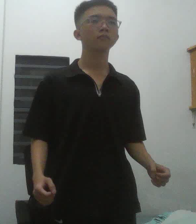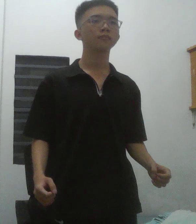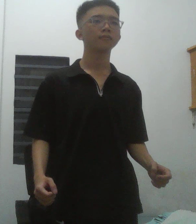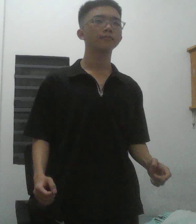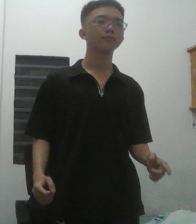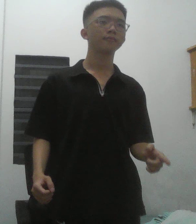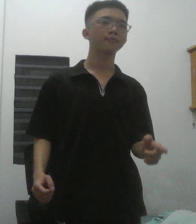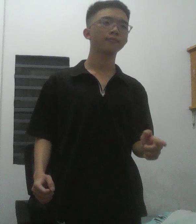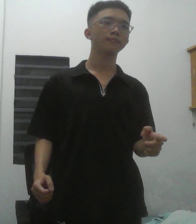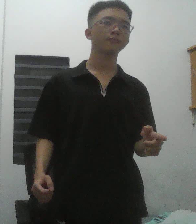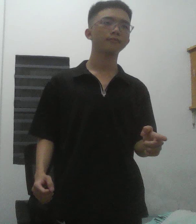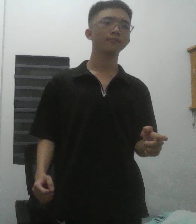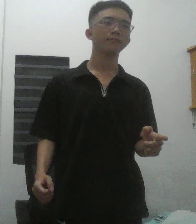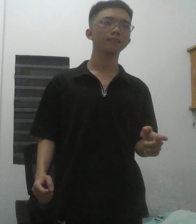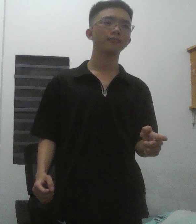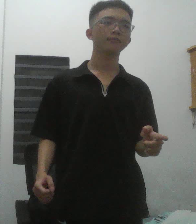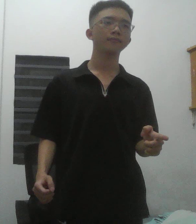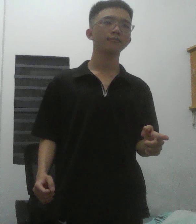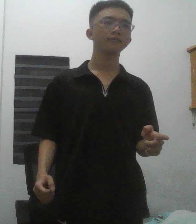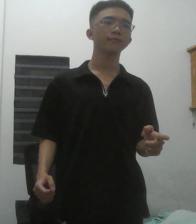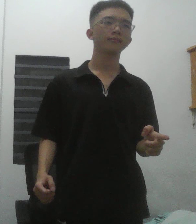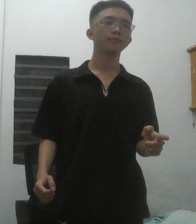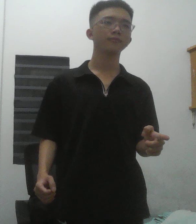ban